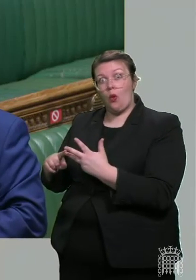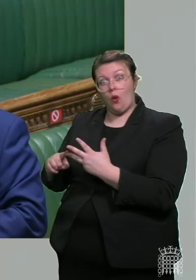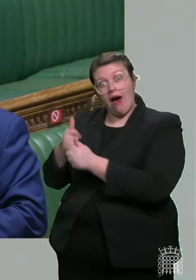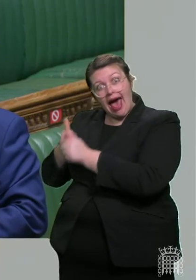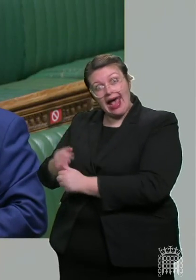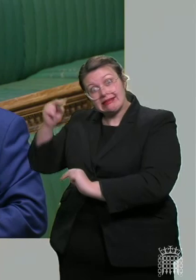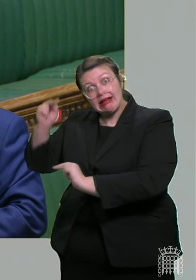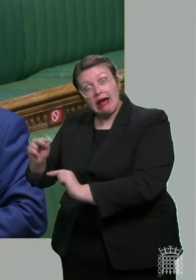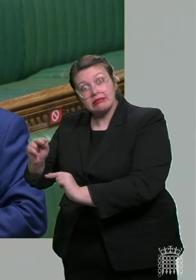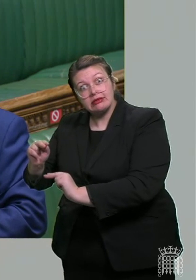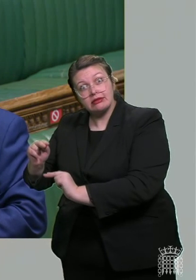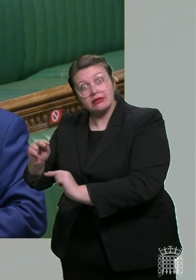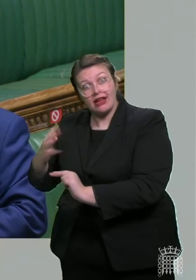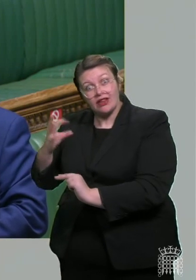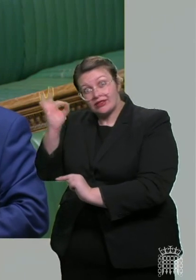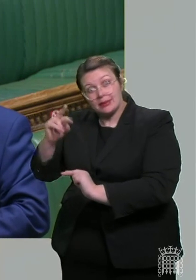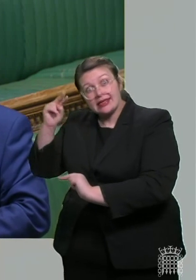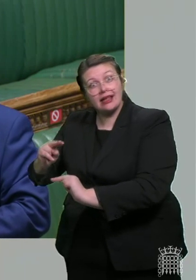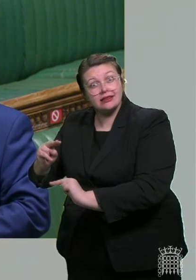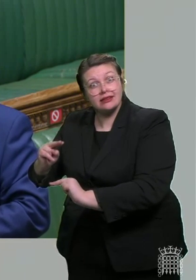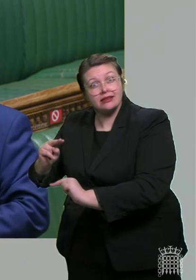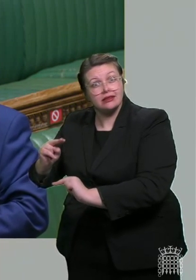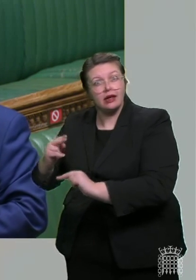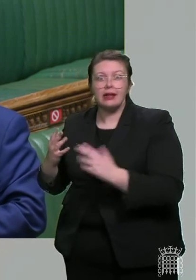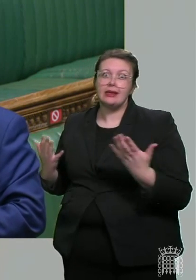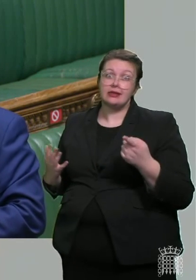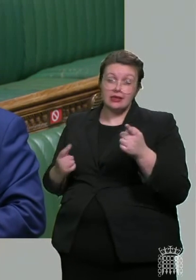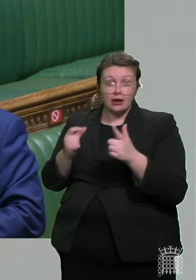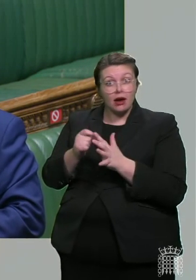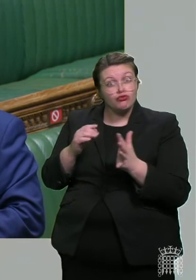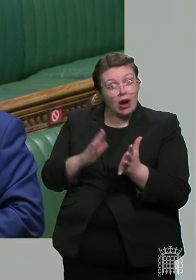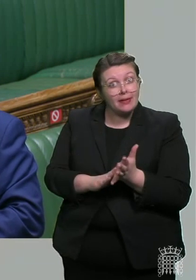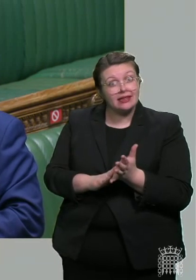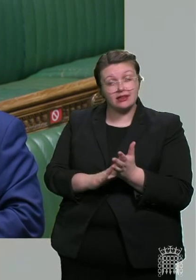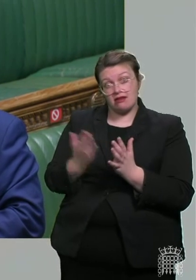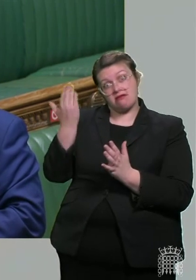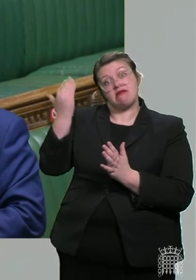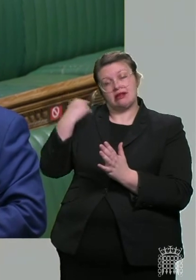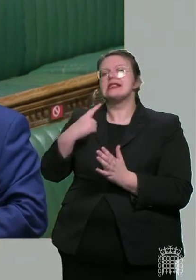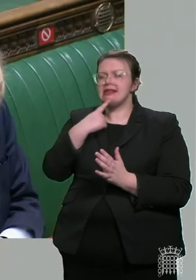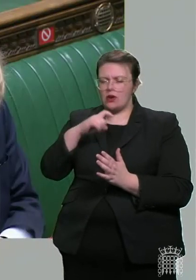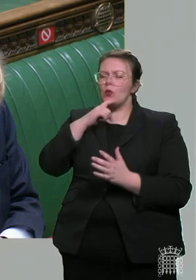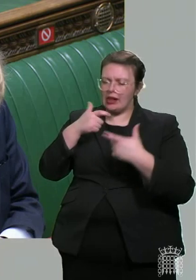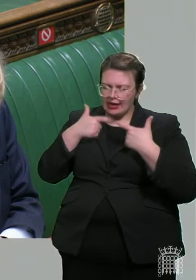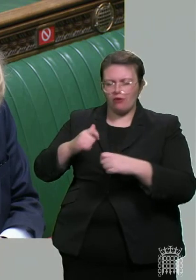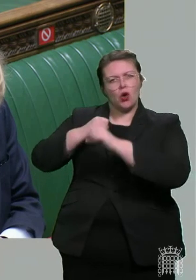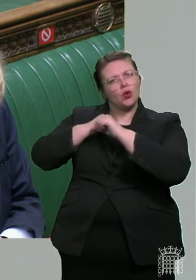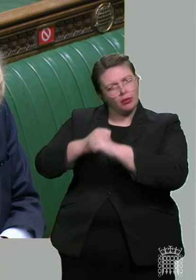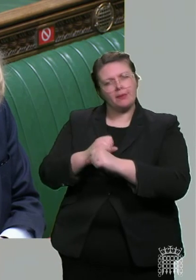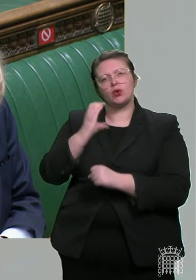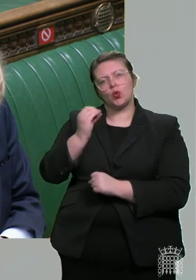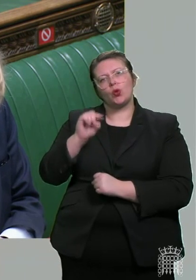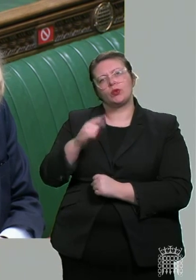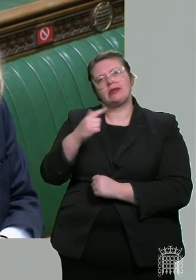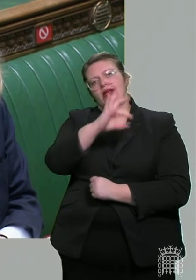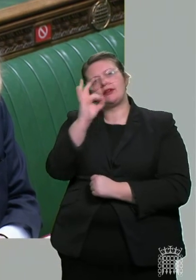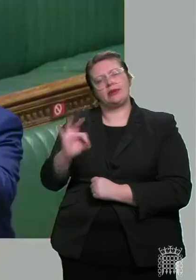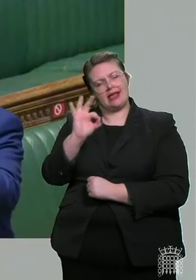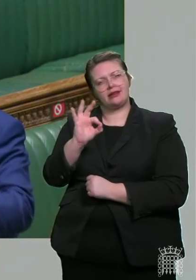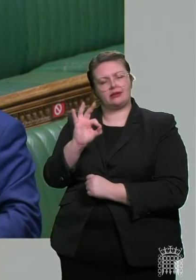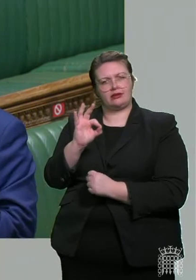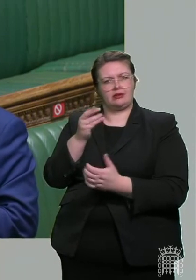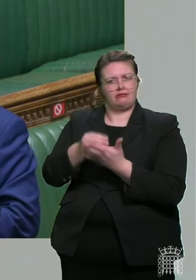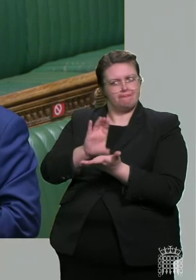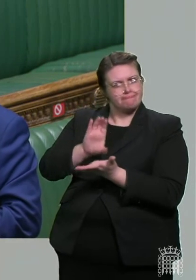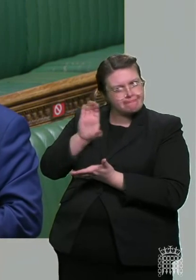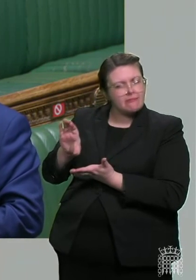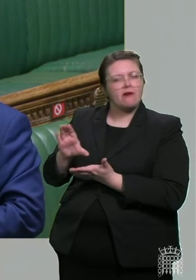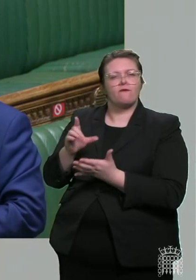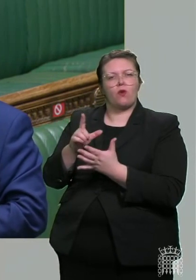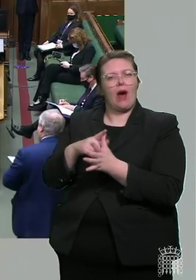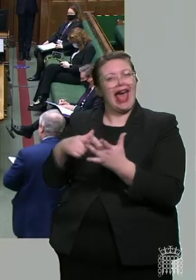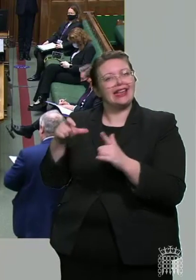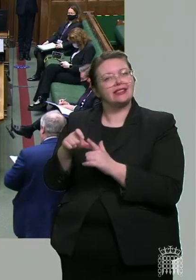During his leadership race, the Prime Minister made a commitment to stand by 0.7% for aid spending, a position he reaffirmed in June last year at that very Dispatch Box.